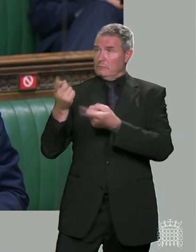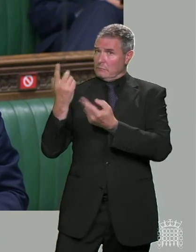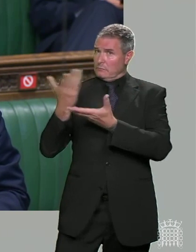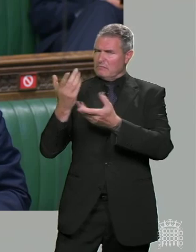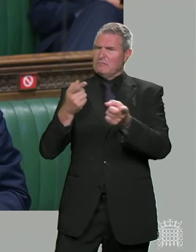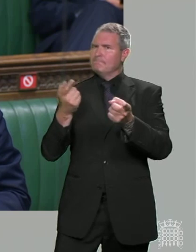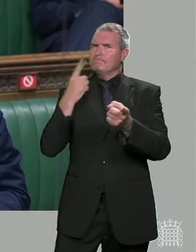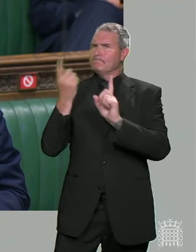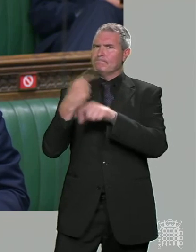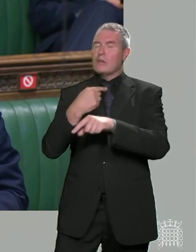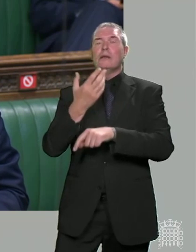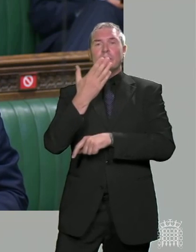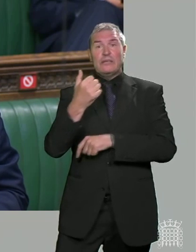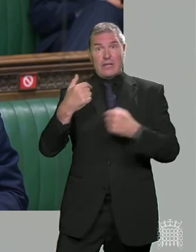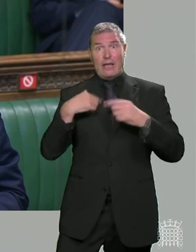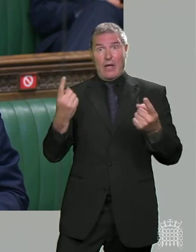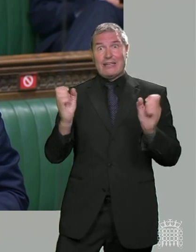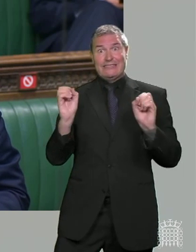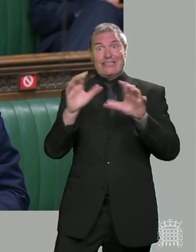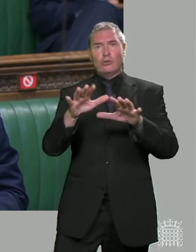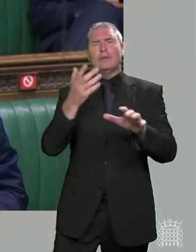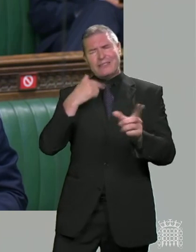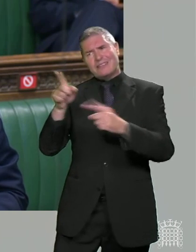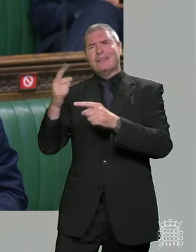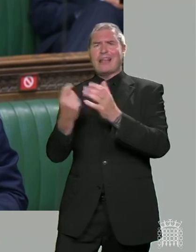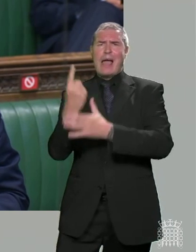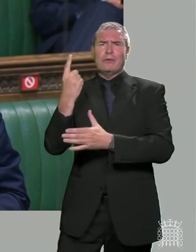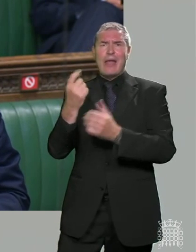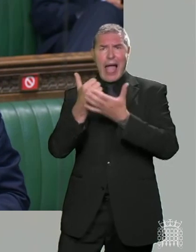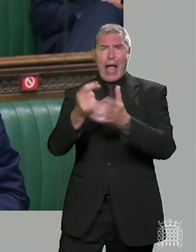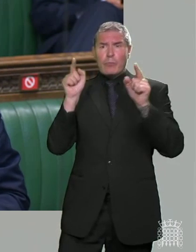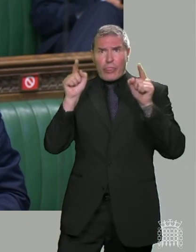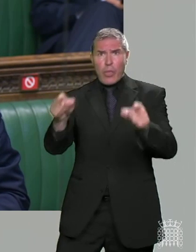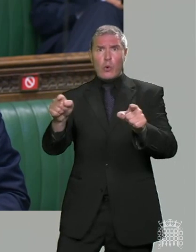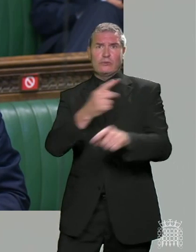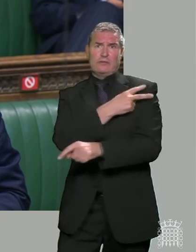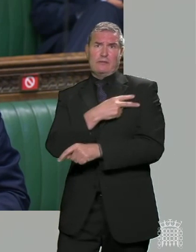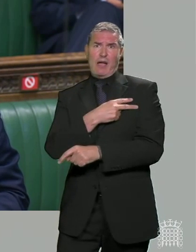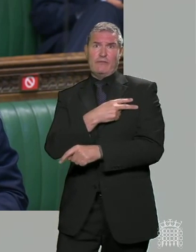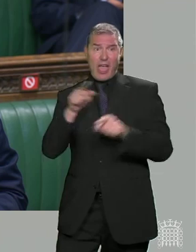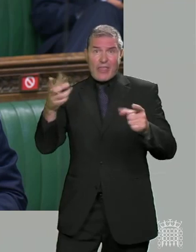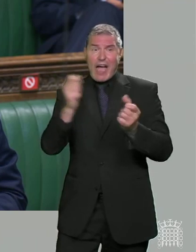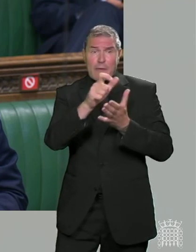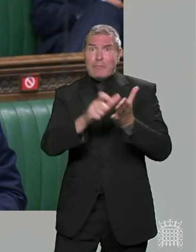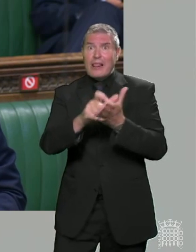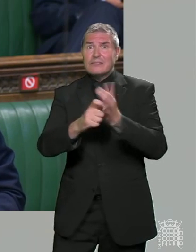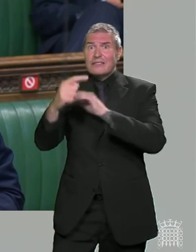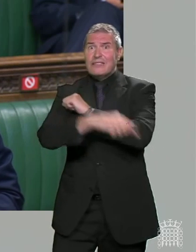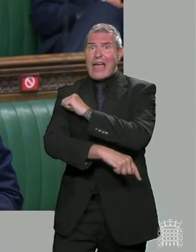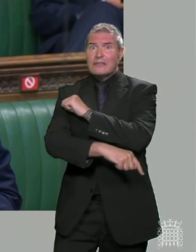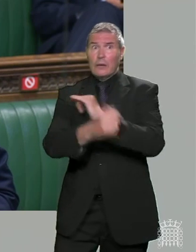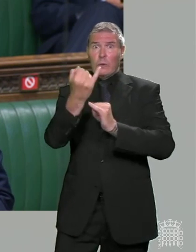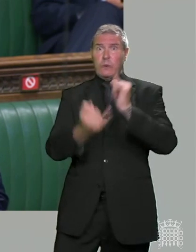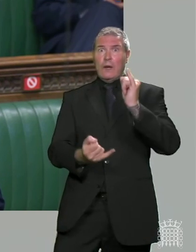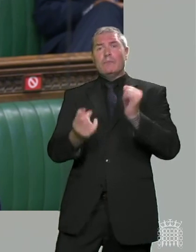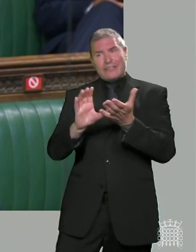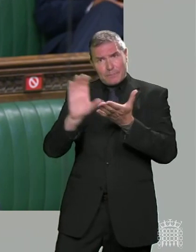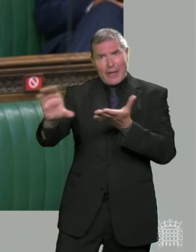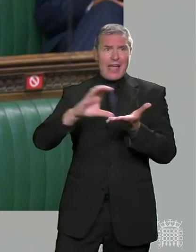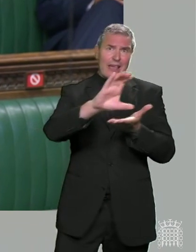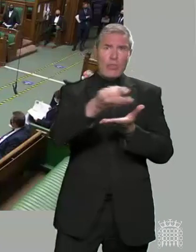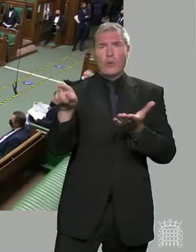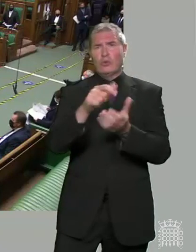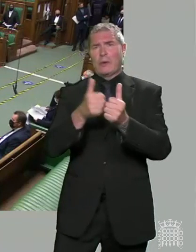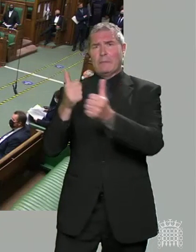If I send the Prime Minister the details, will he knock heads together; help the staff, whose bills are going unpaid and debts are rising; and get the cash that they are entitled to into their accounts?